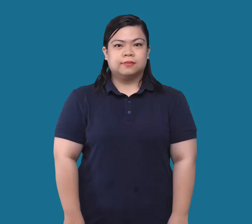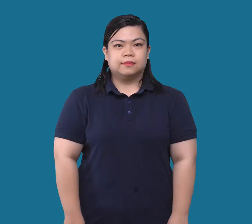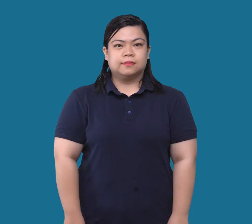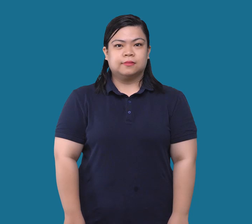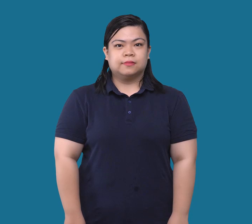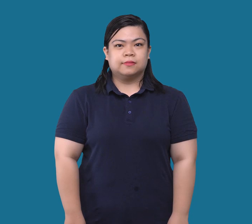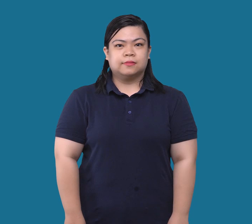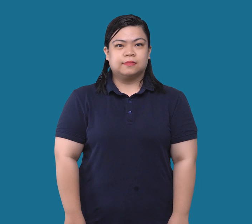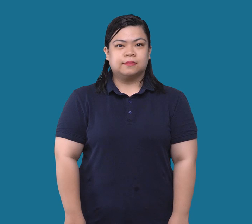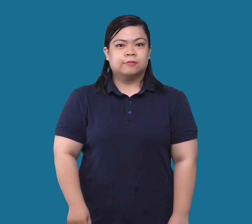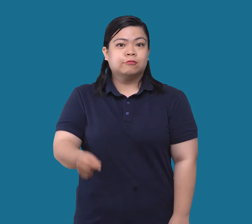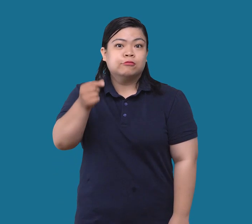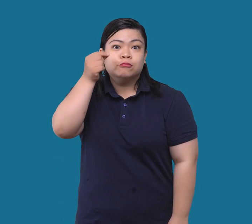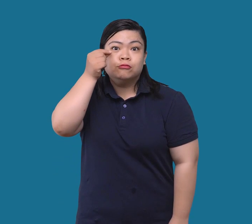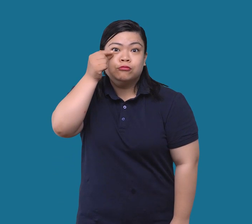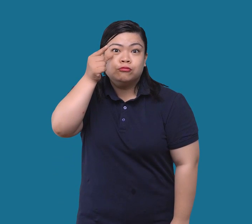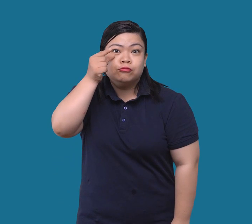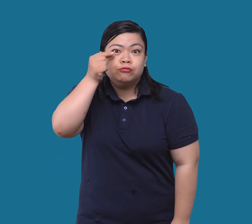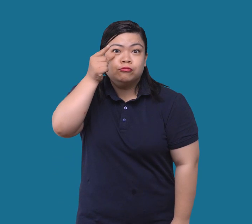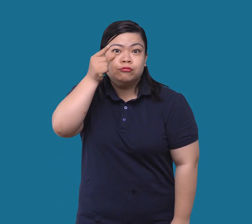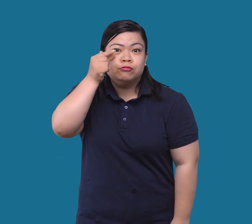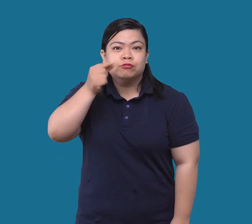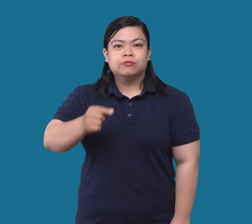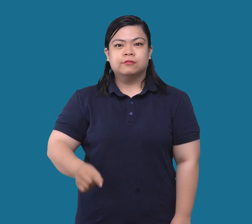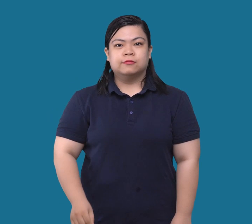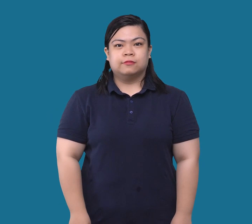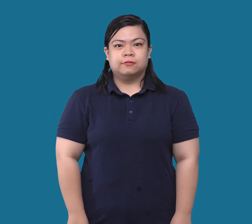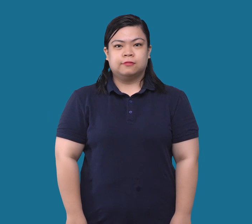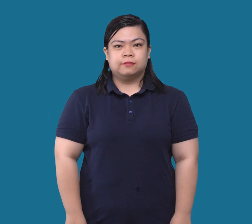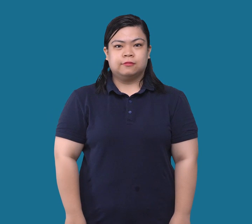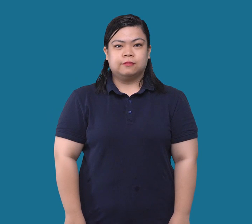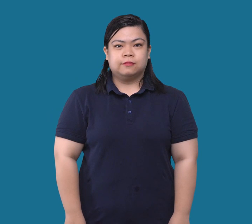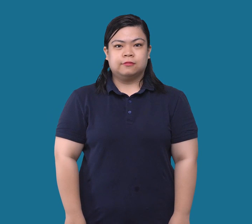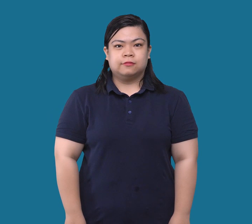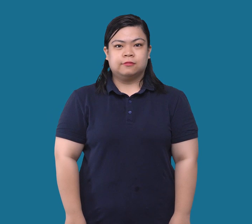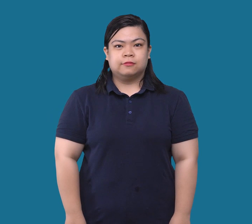thị lực